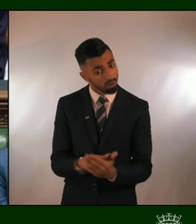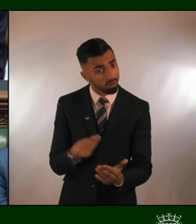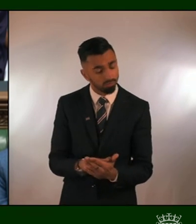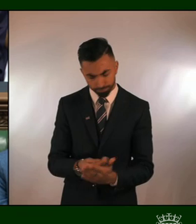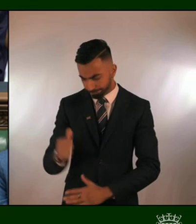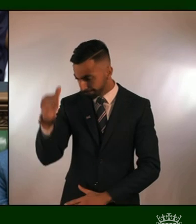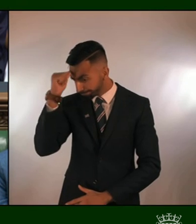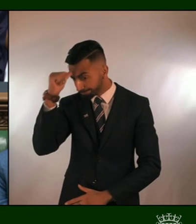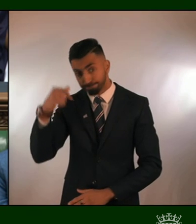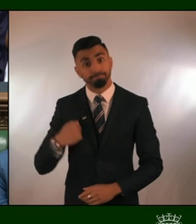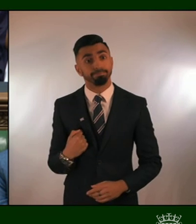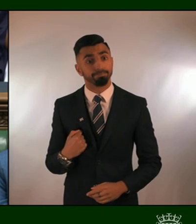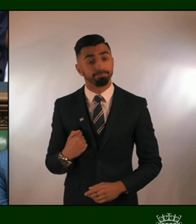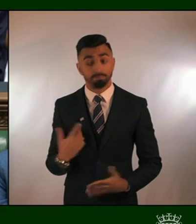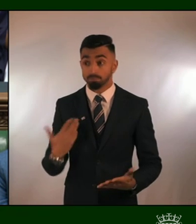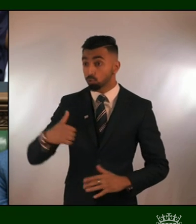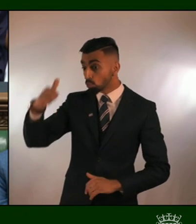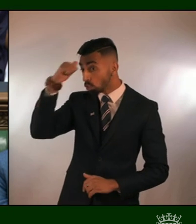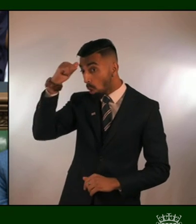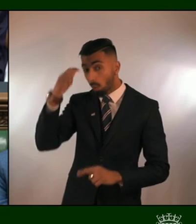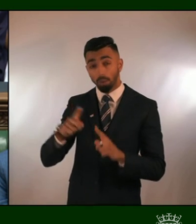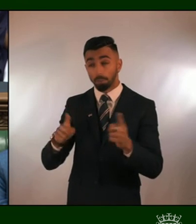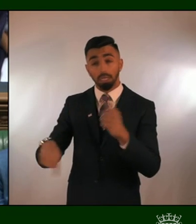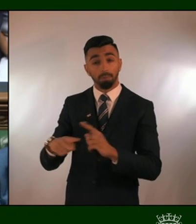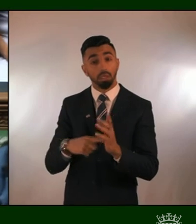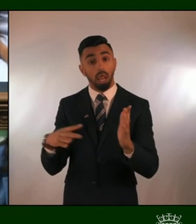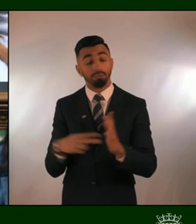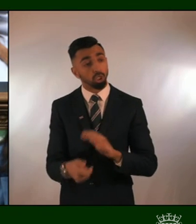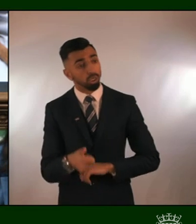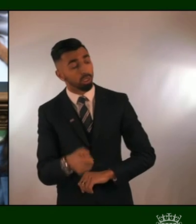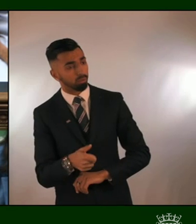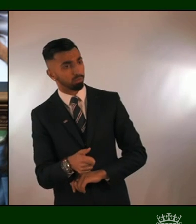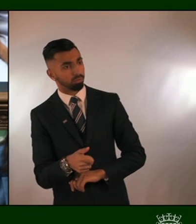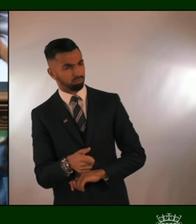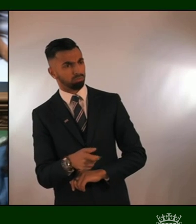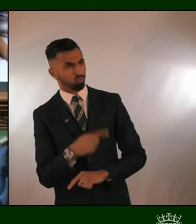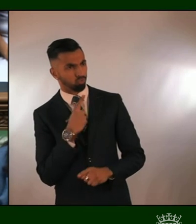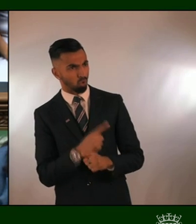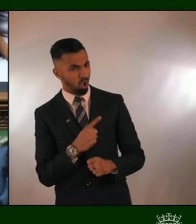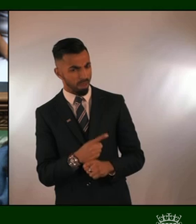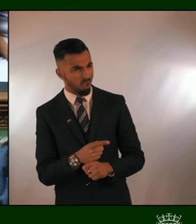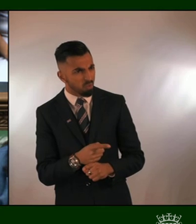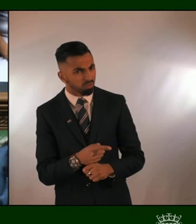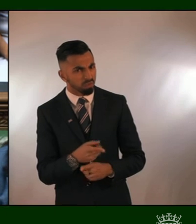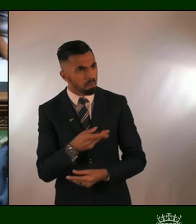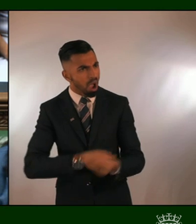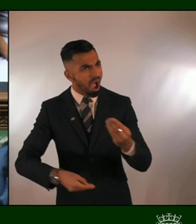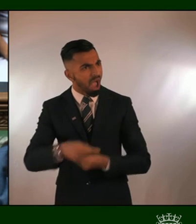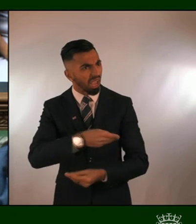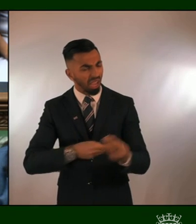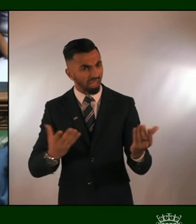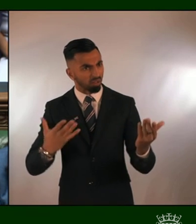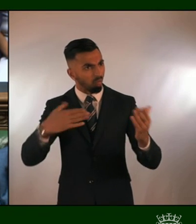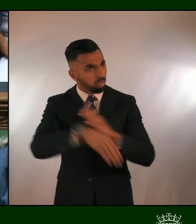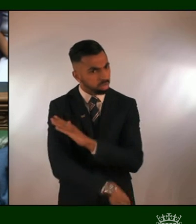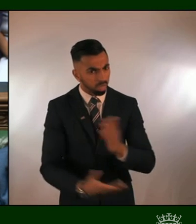And I know they get even more worried when they turn on their TVs and hear talk of markets collapsing and difficult times coming.